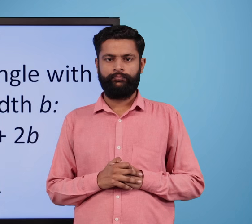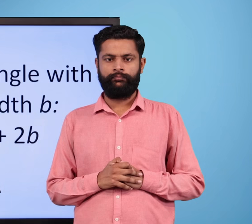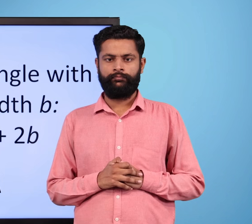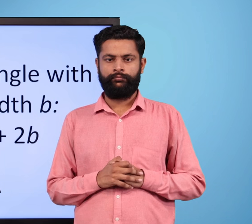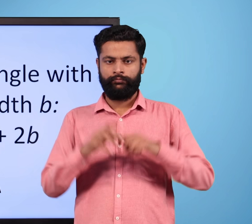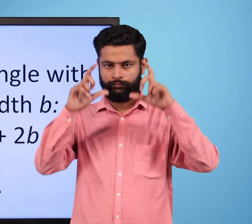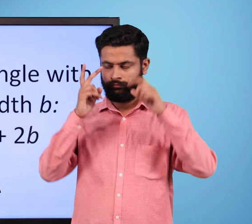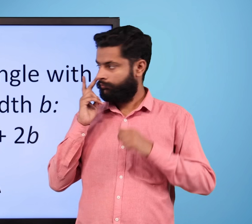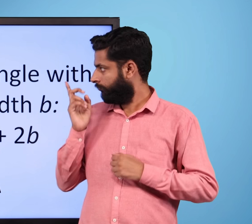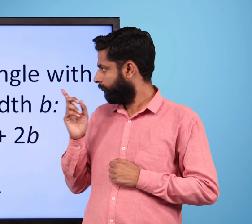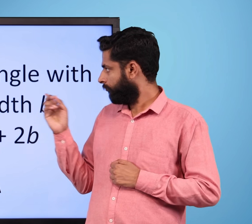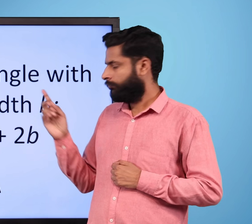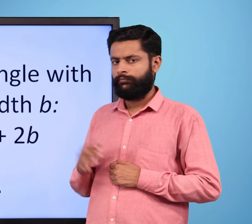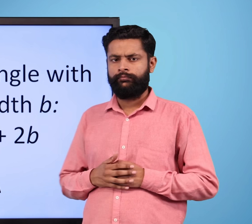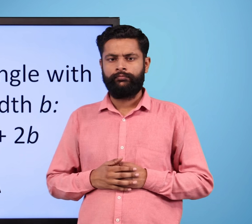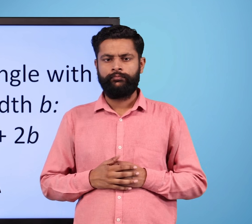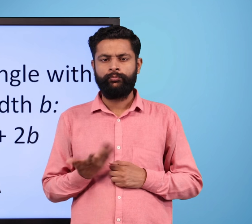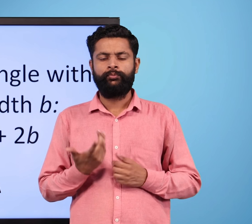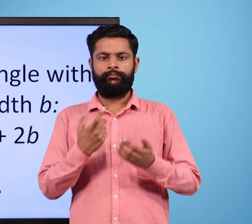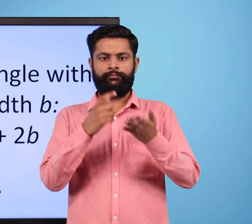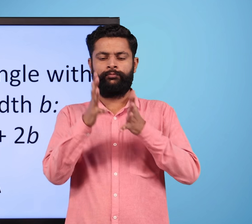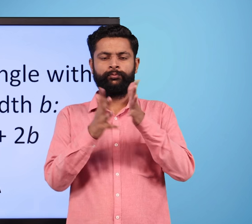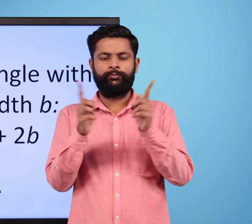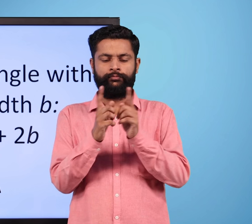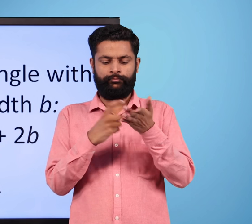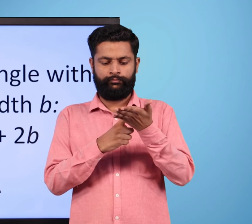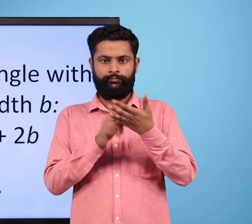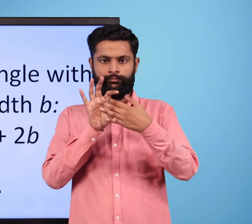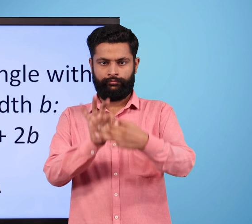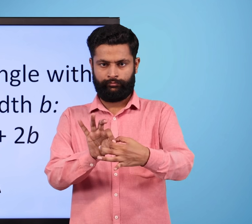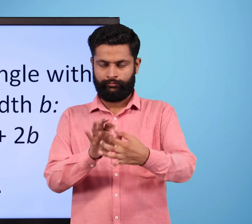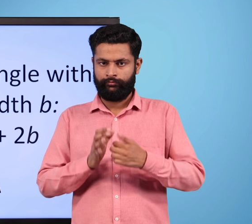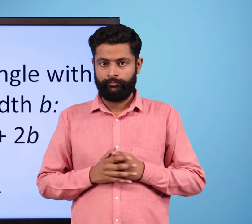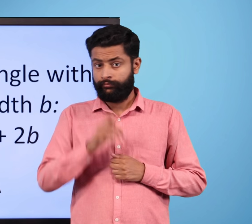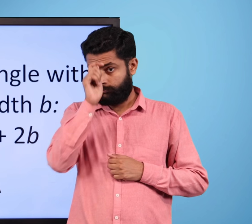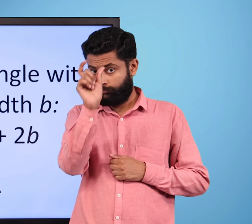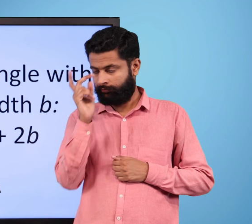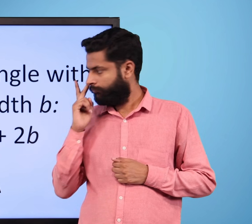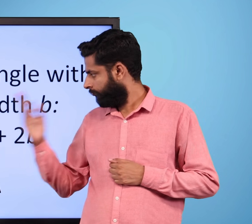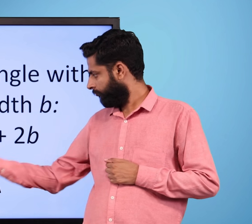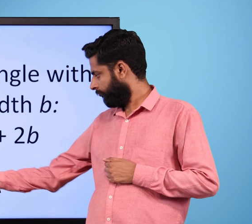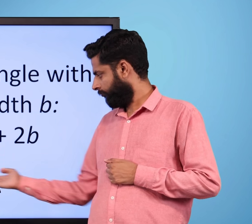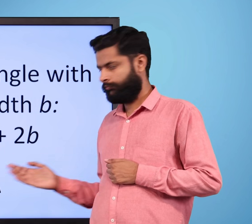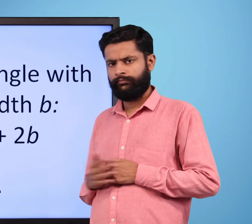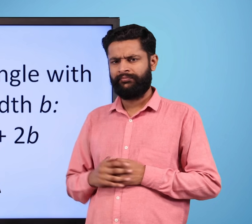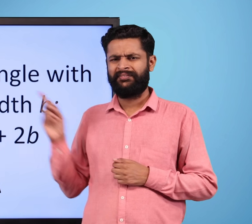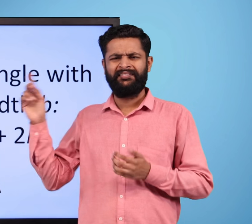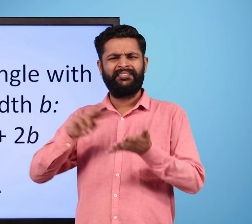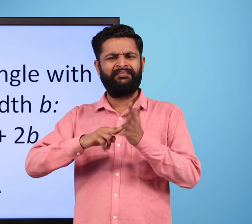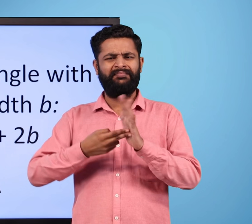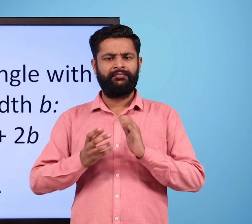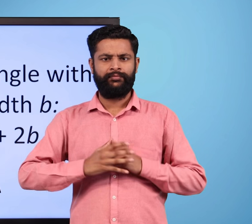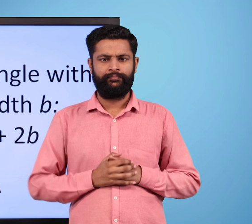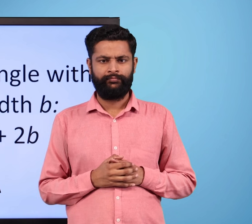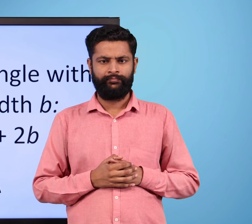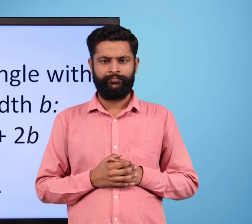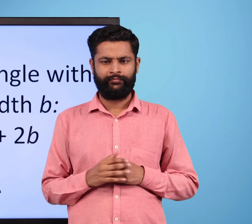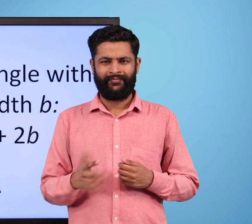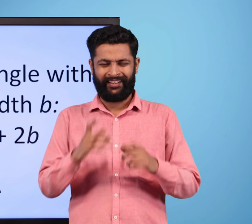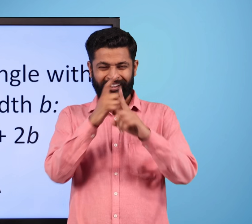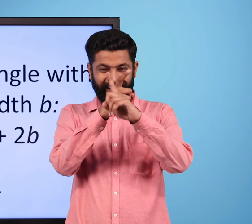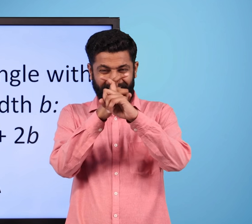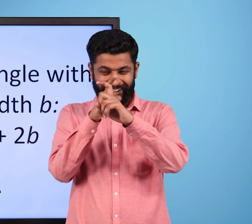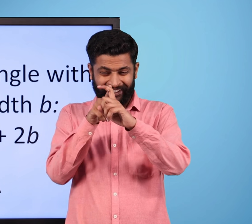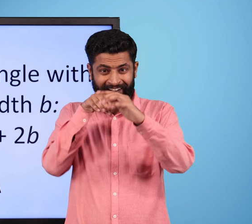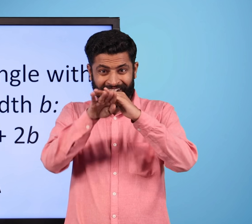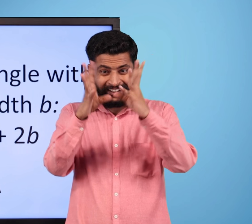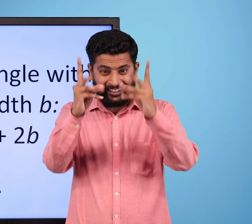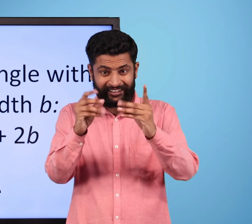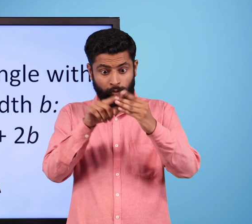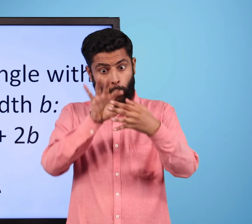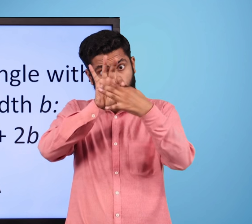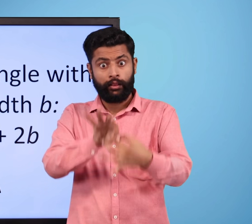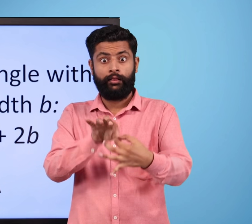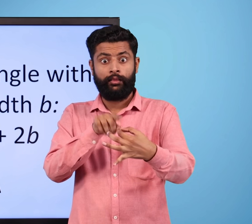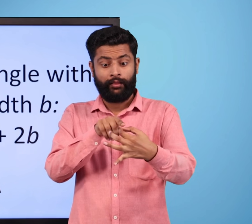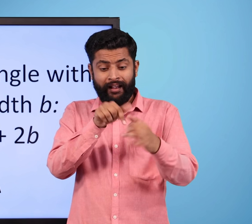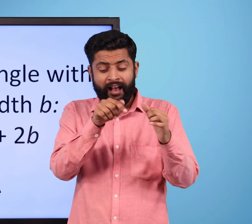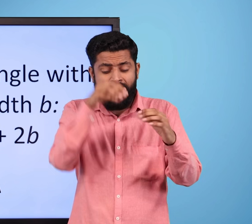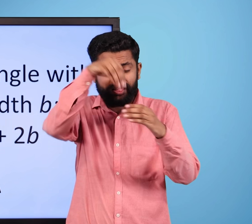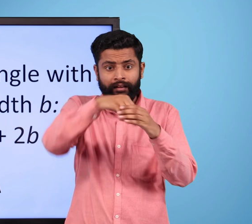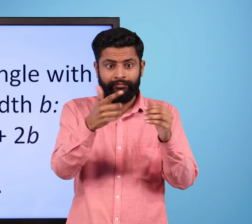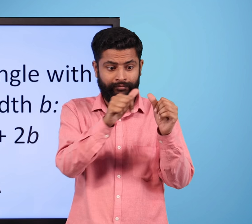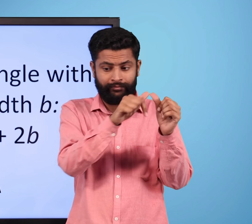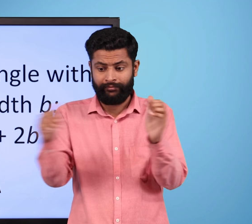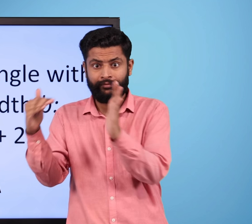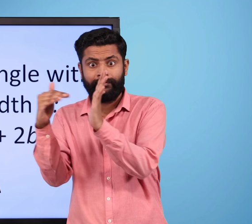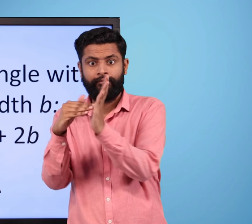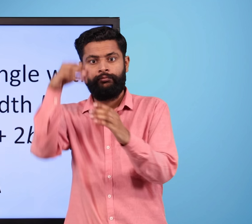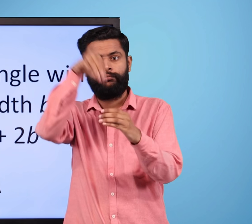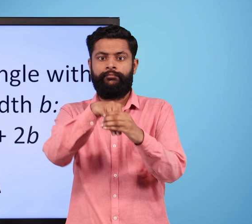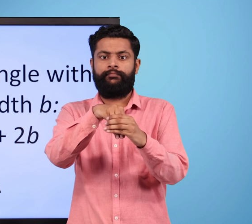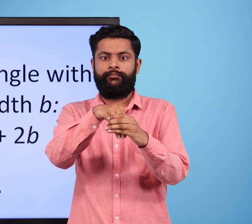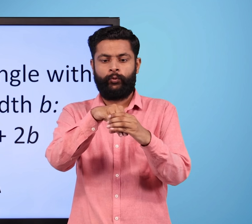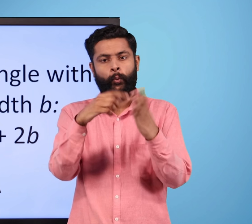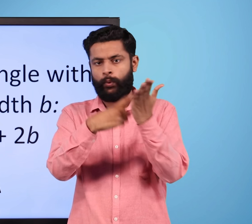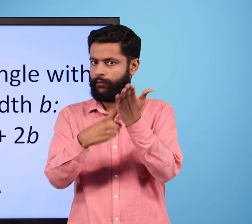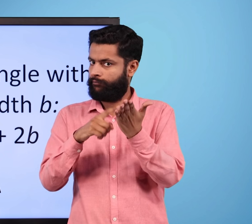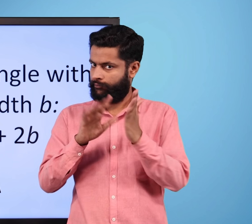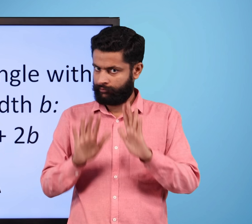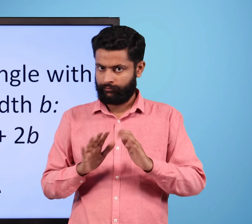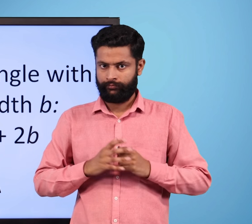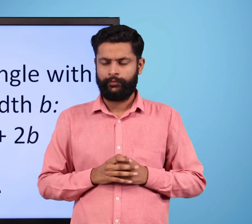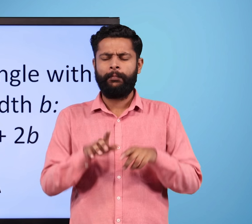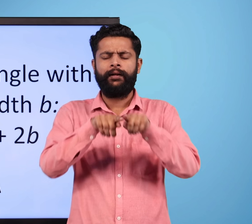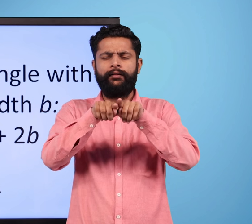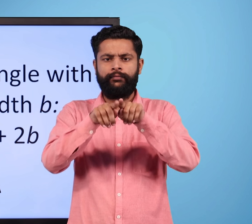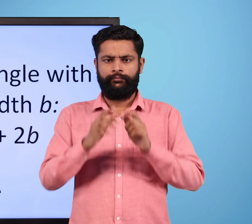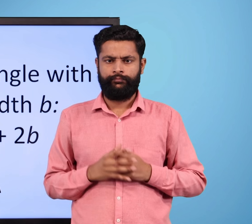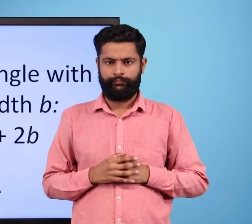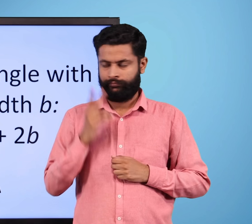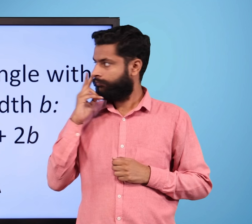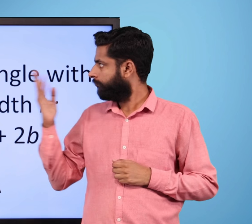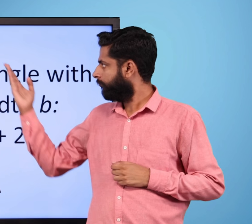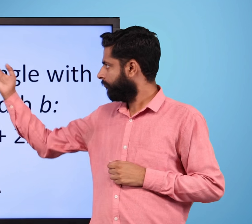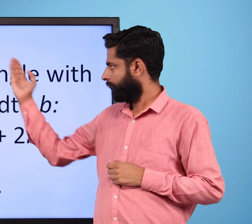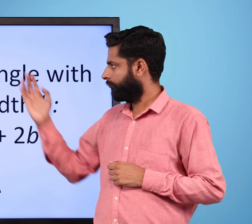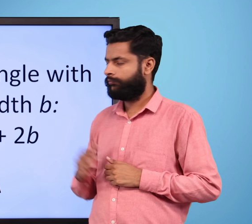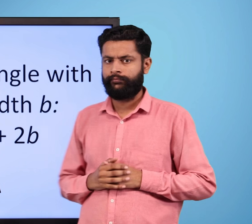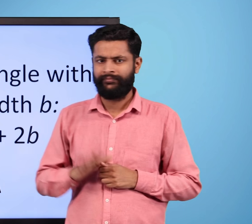Formula This sign means formula. A formula in algebra refers to a rule containing variables. For example,